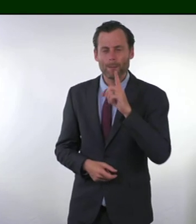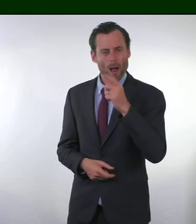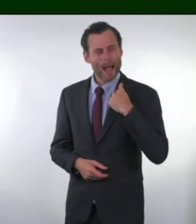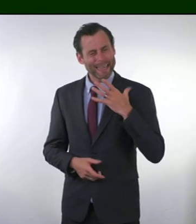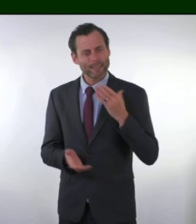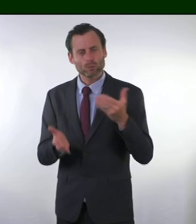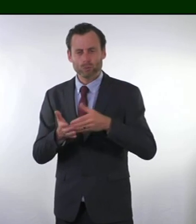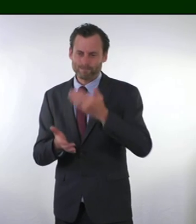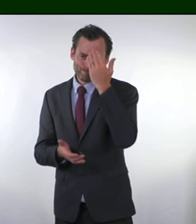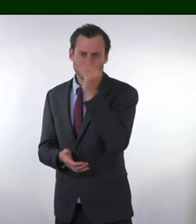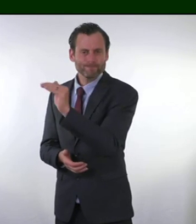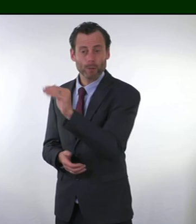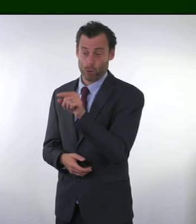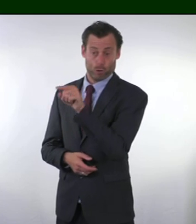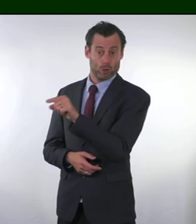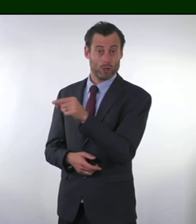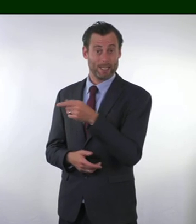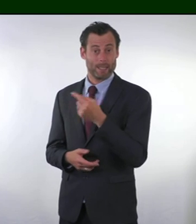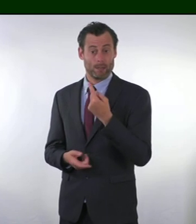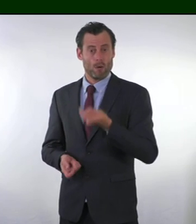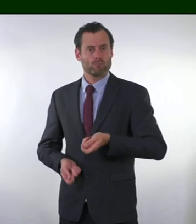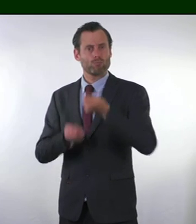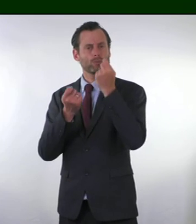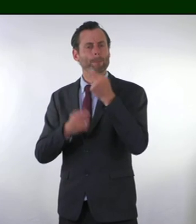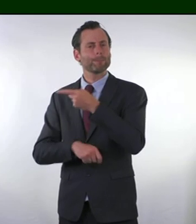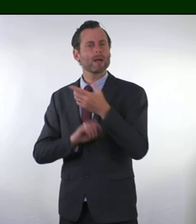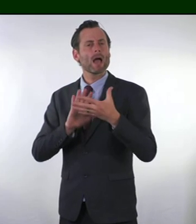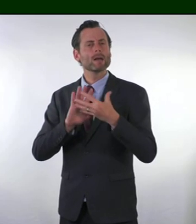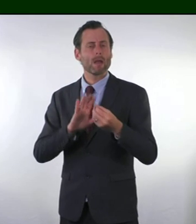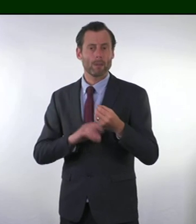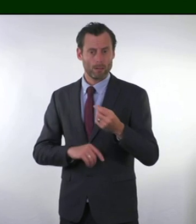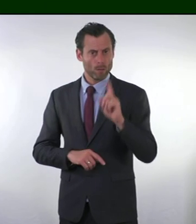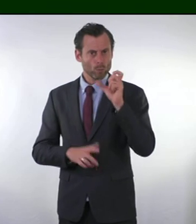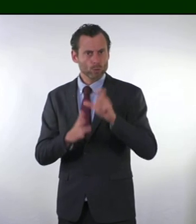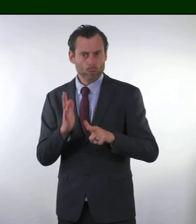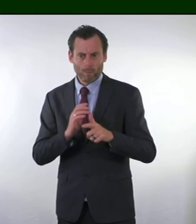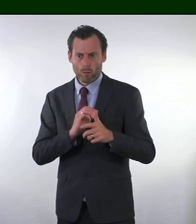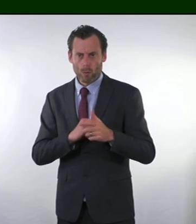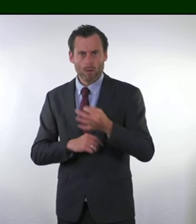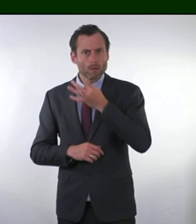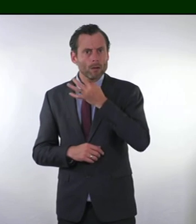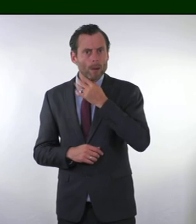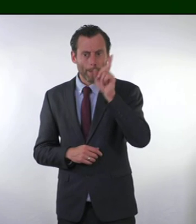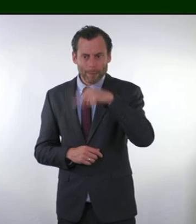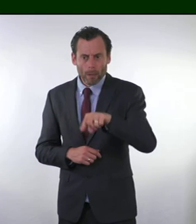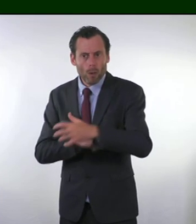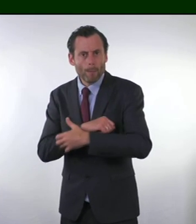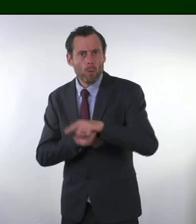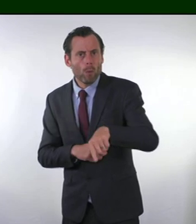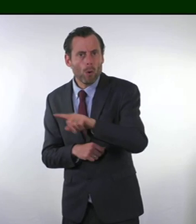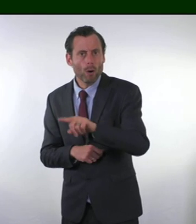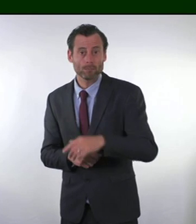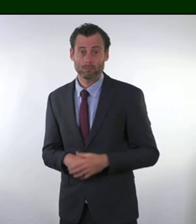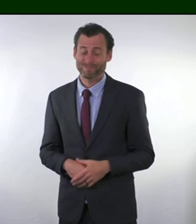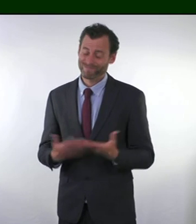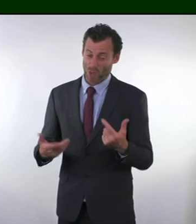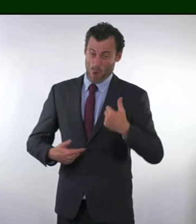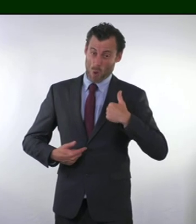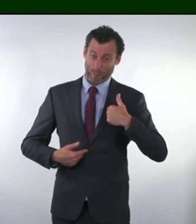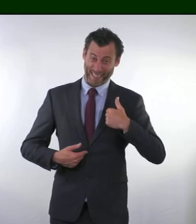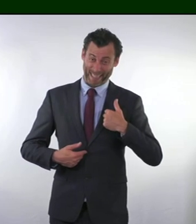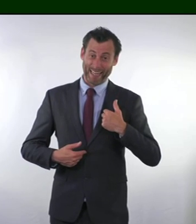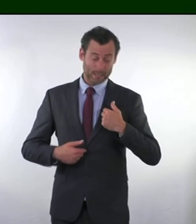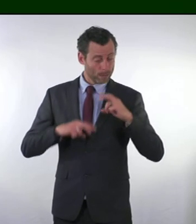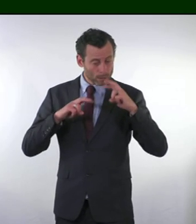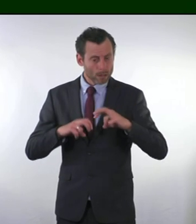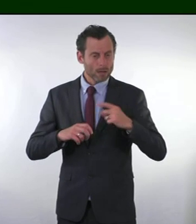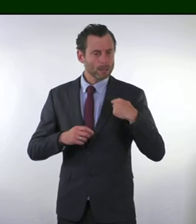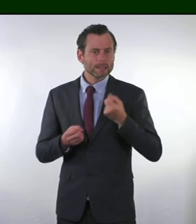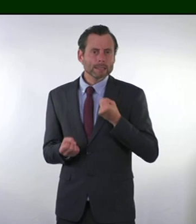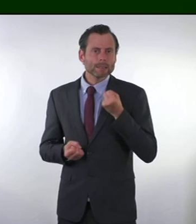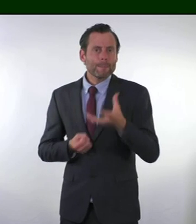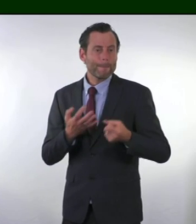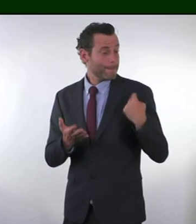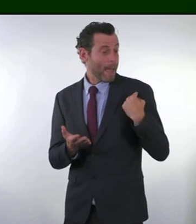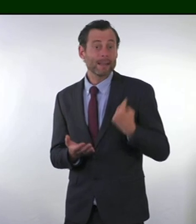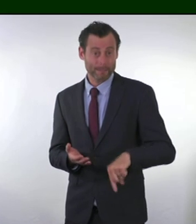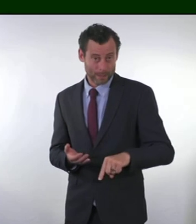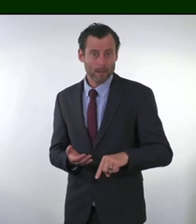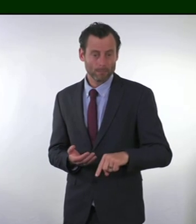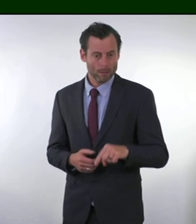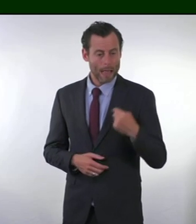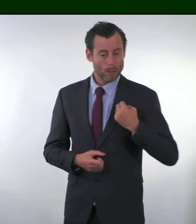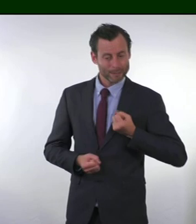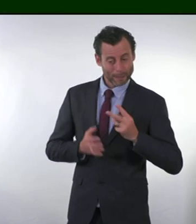She talked about vulnerable people, but, as I said, the analysis published today shows that our interventions have helped the poorest in our society the most.